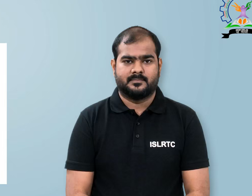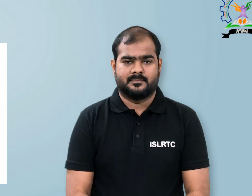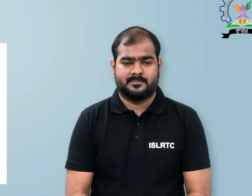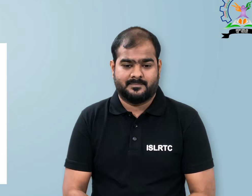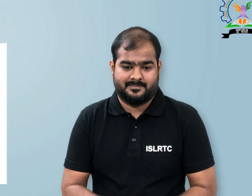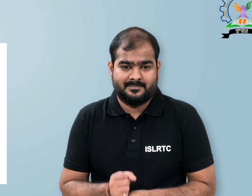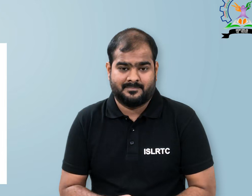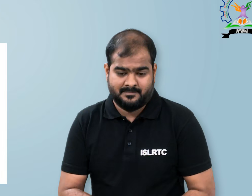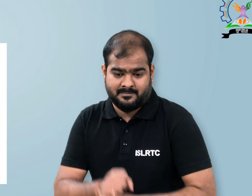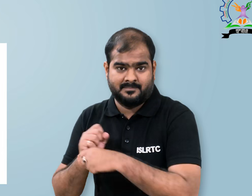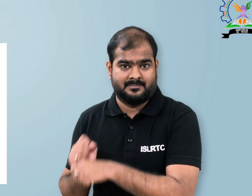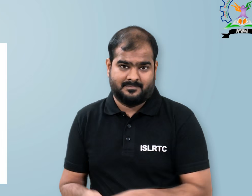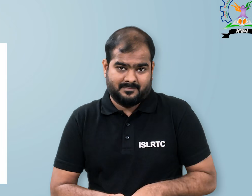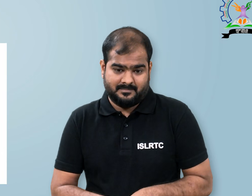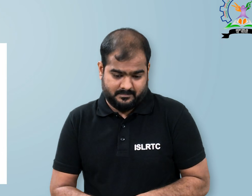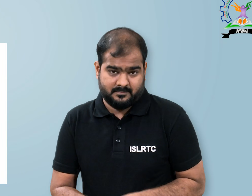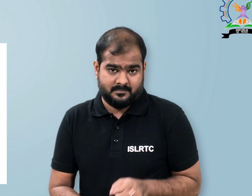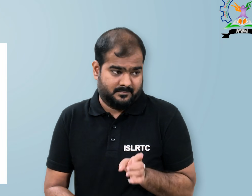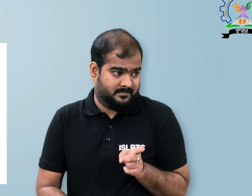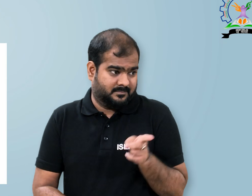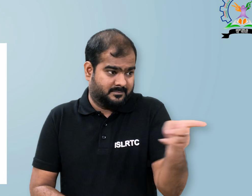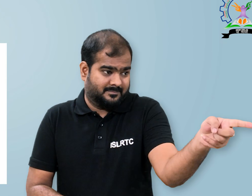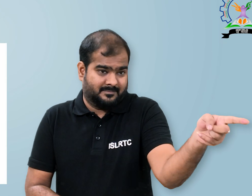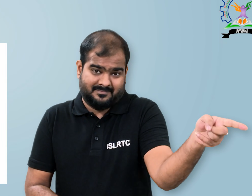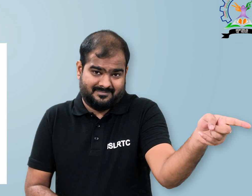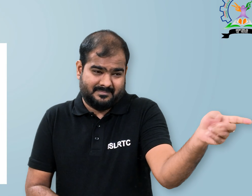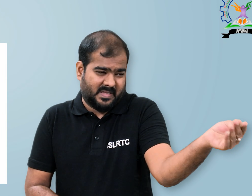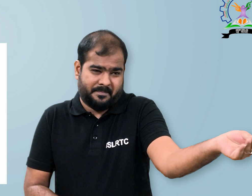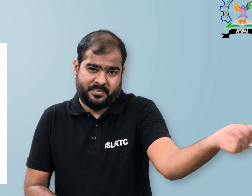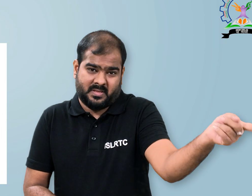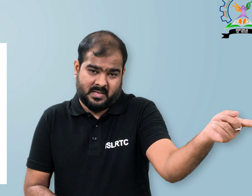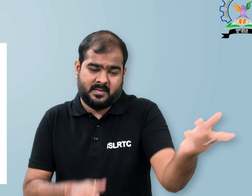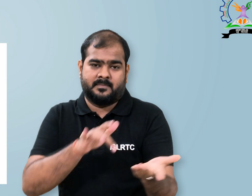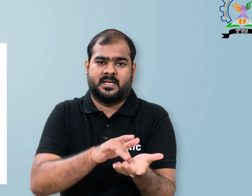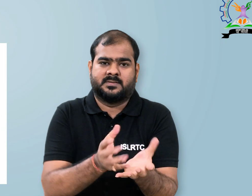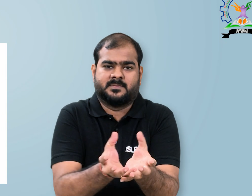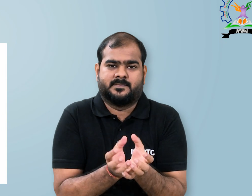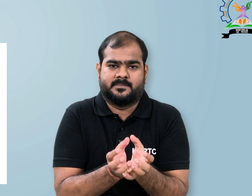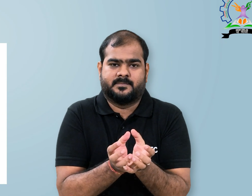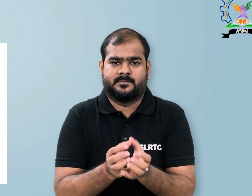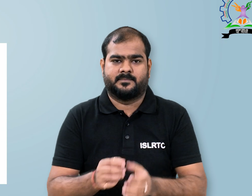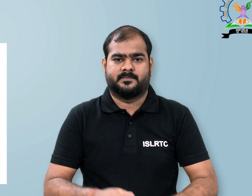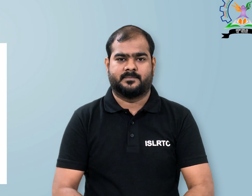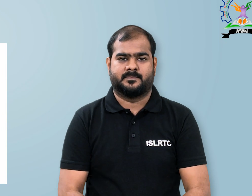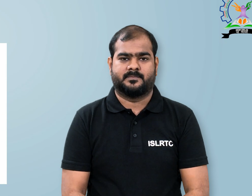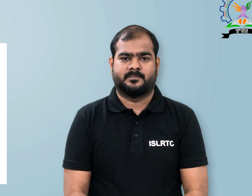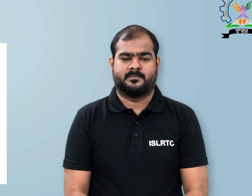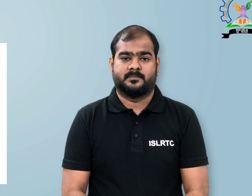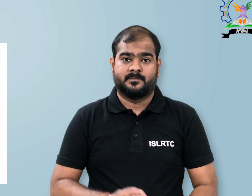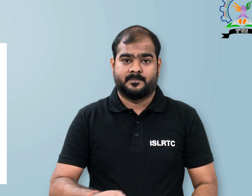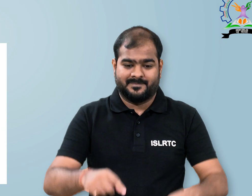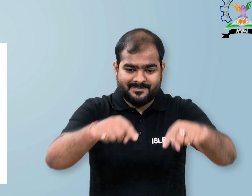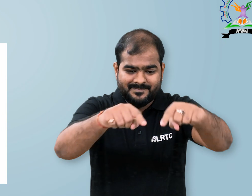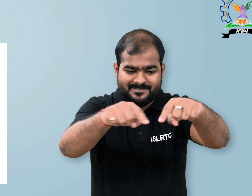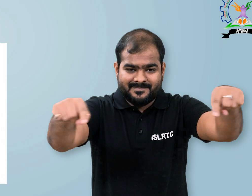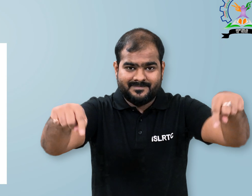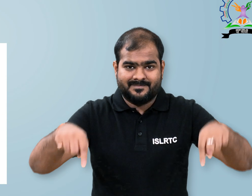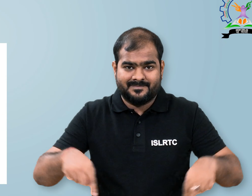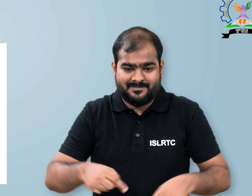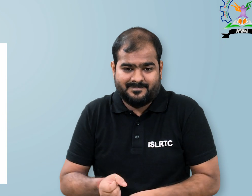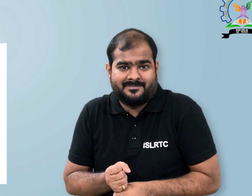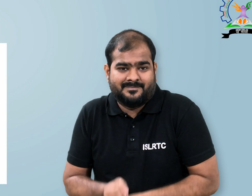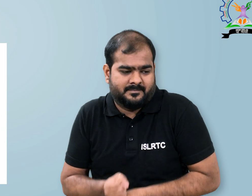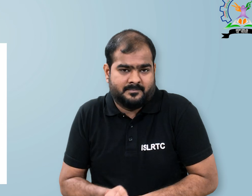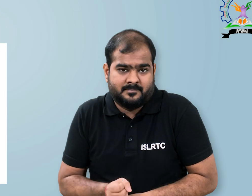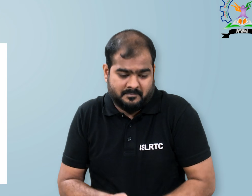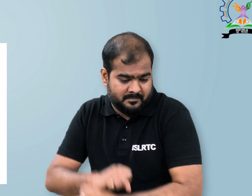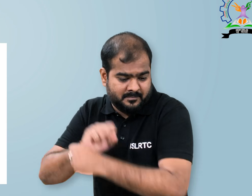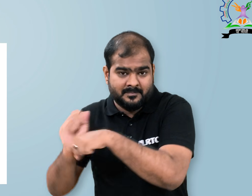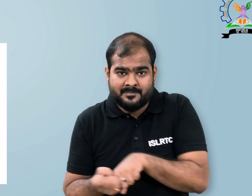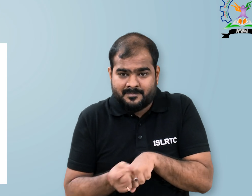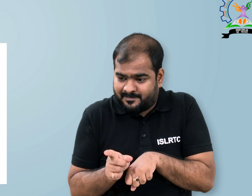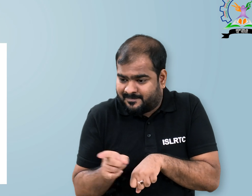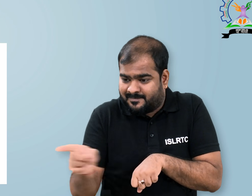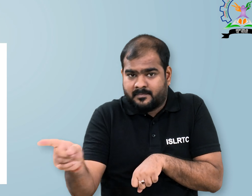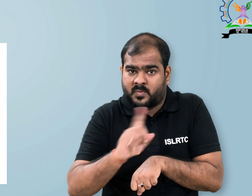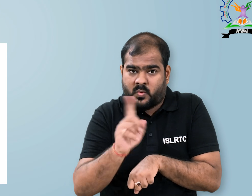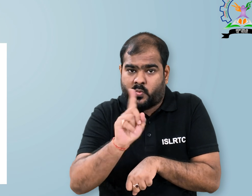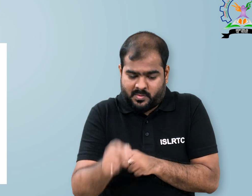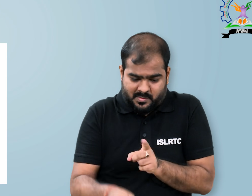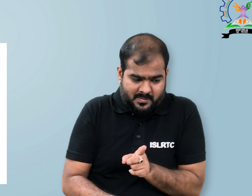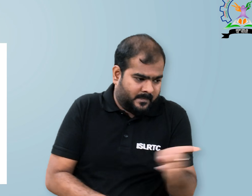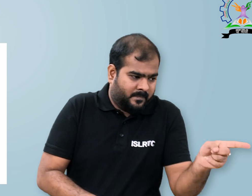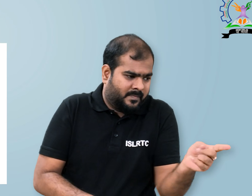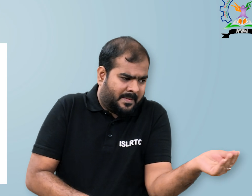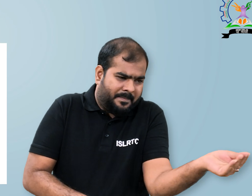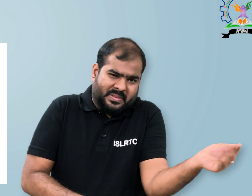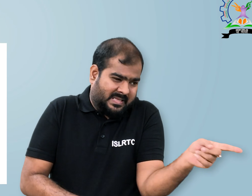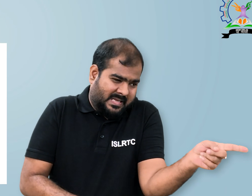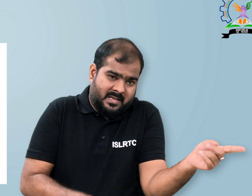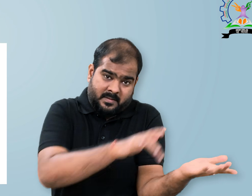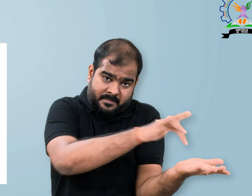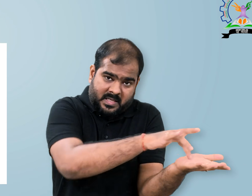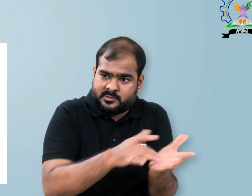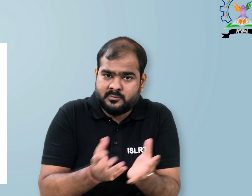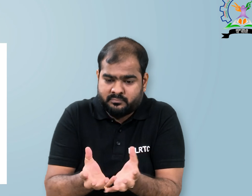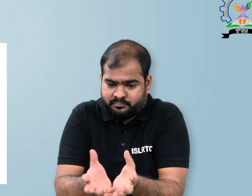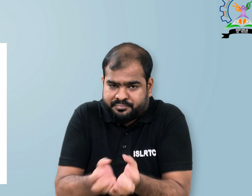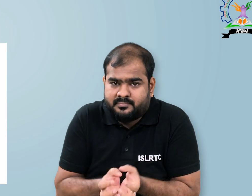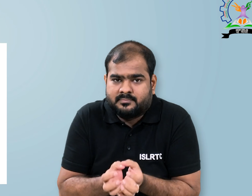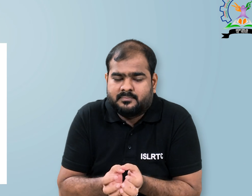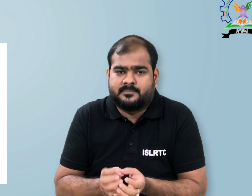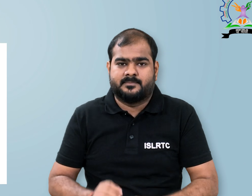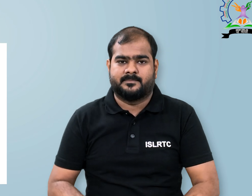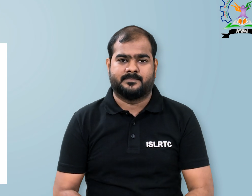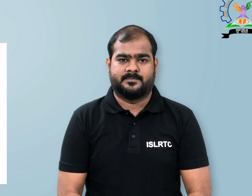Midwicket A fielding position on the leg side, between square leg and mid-on.